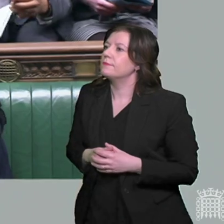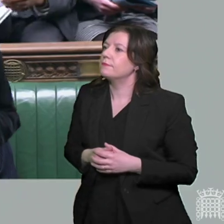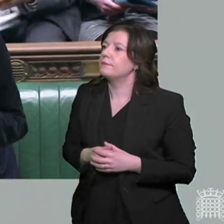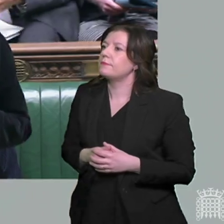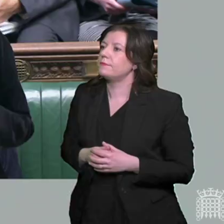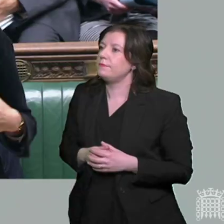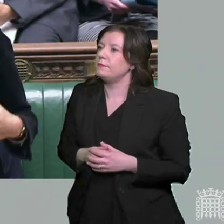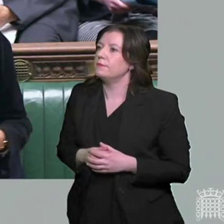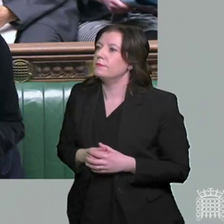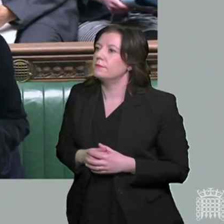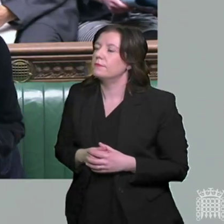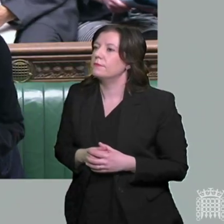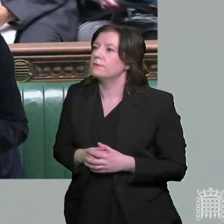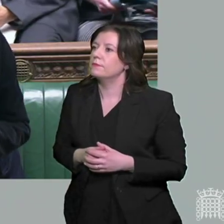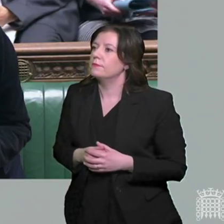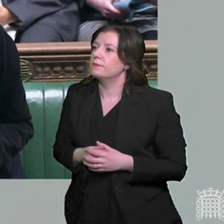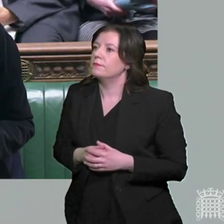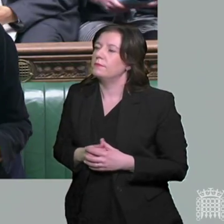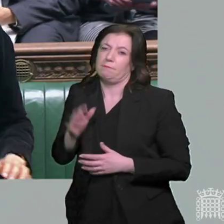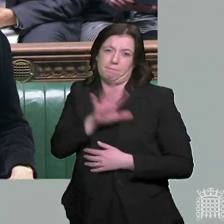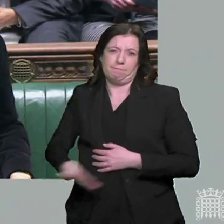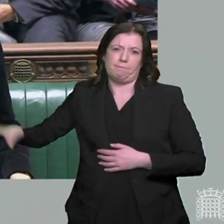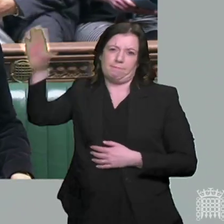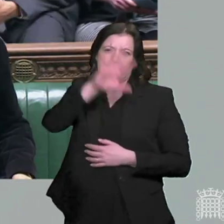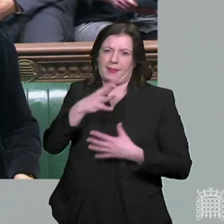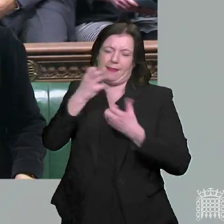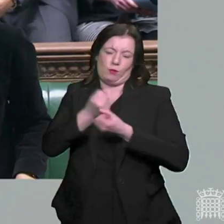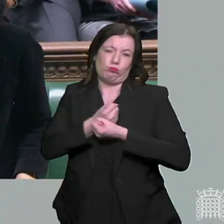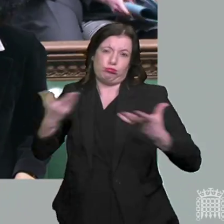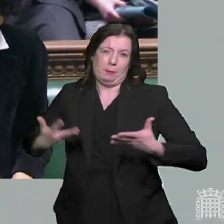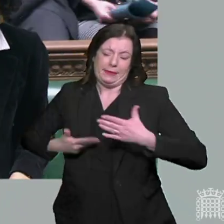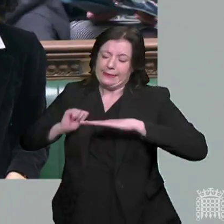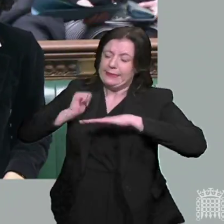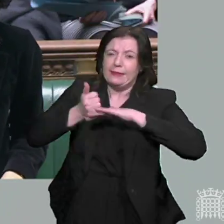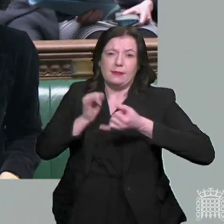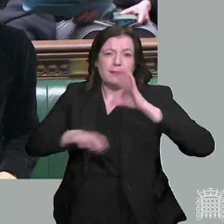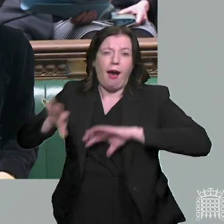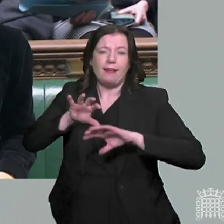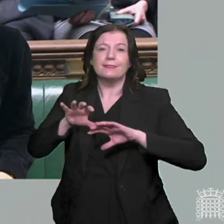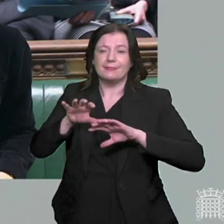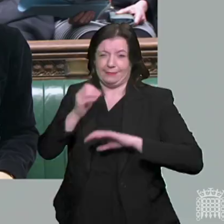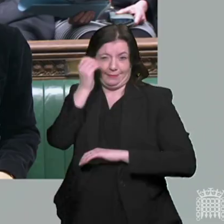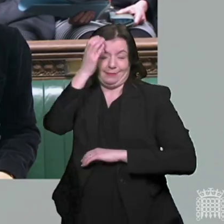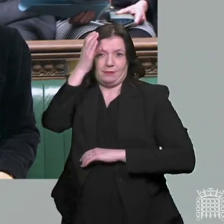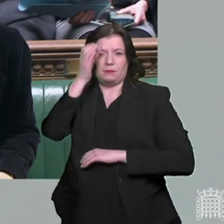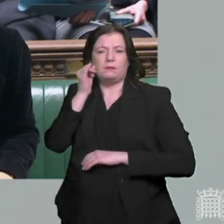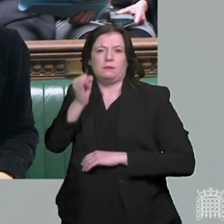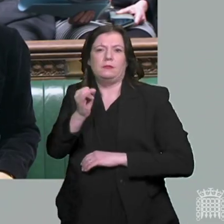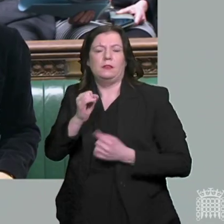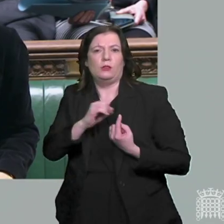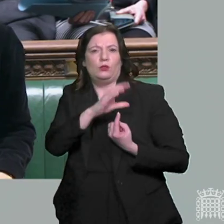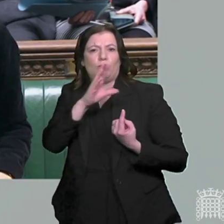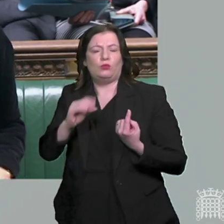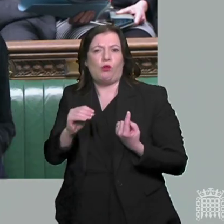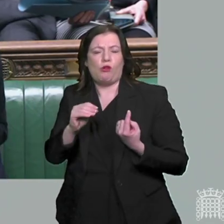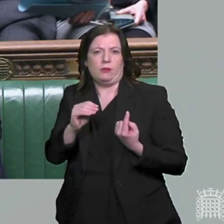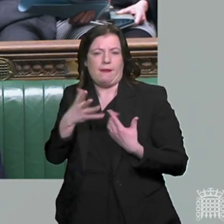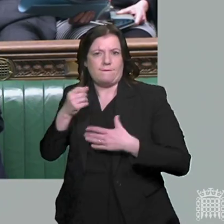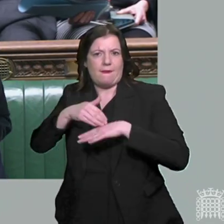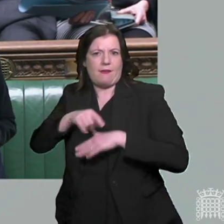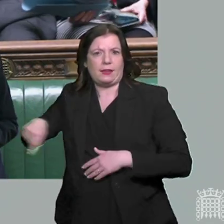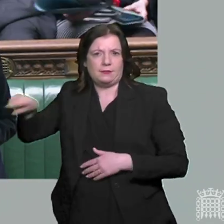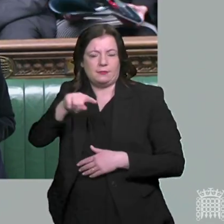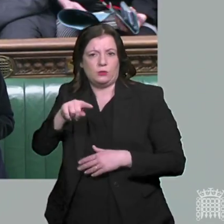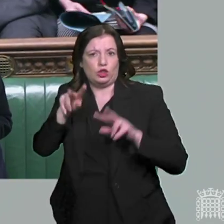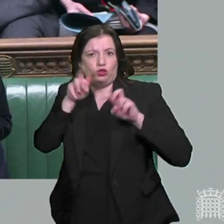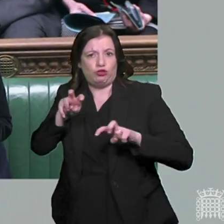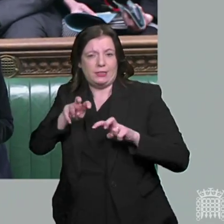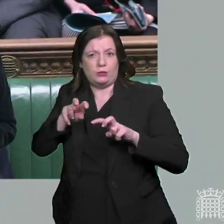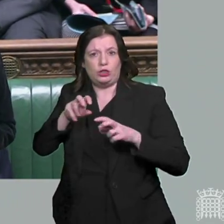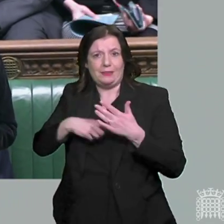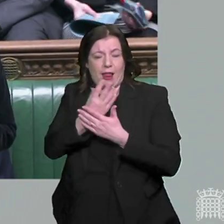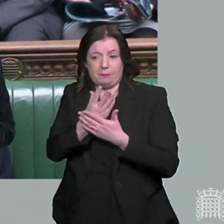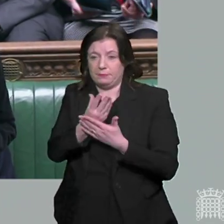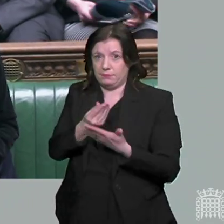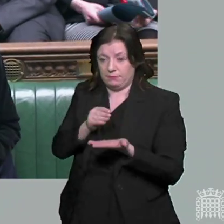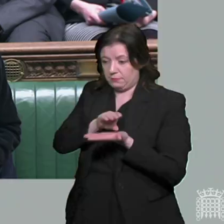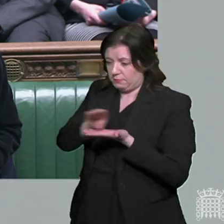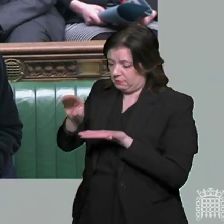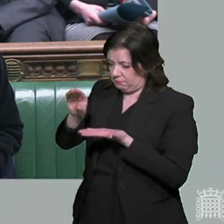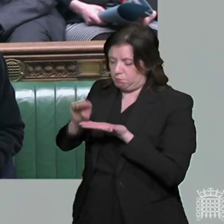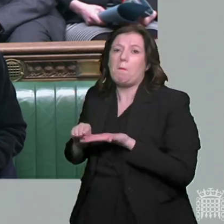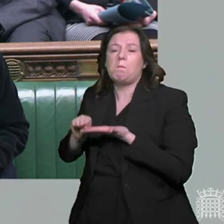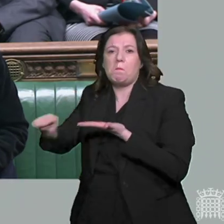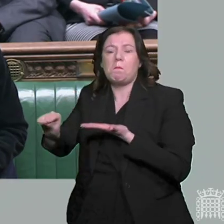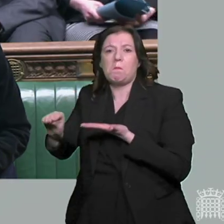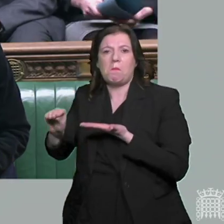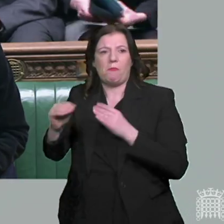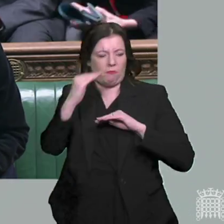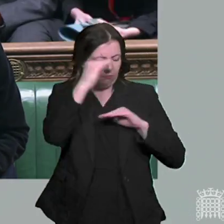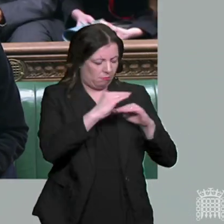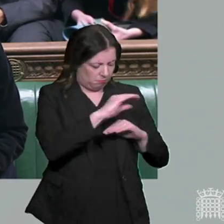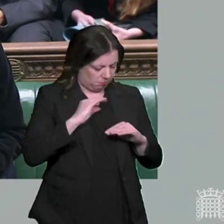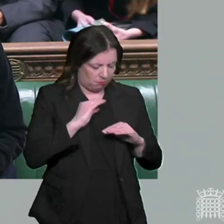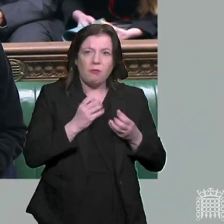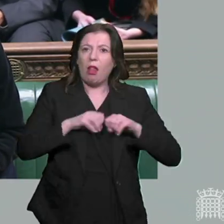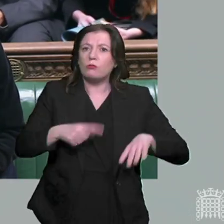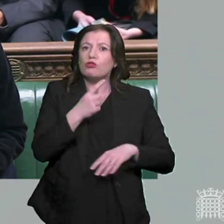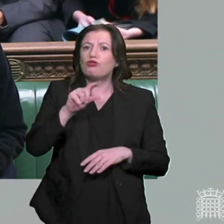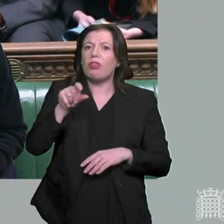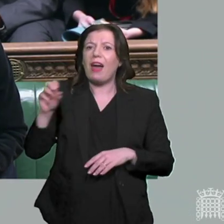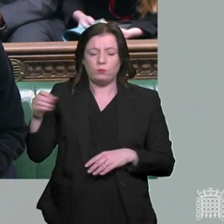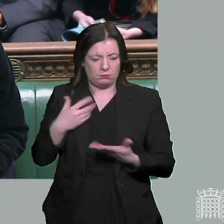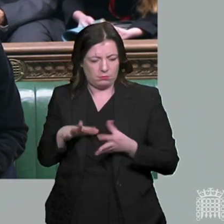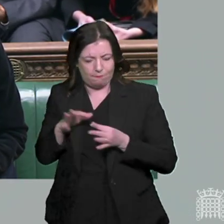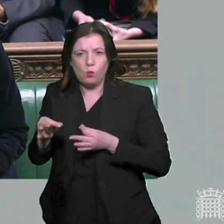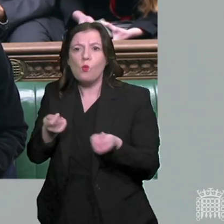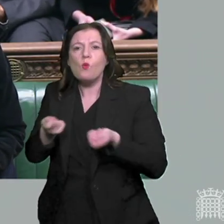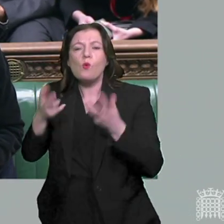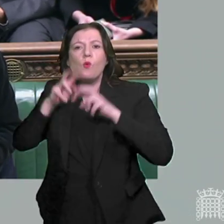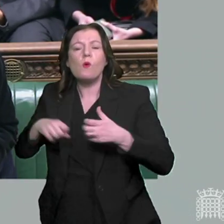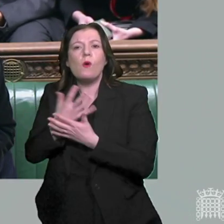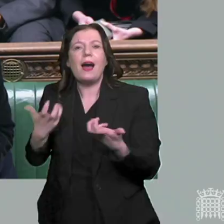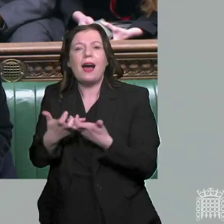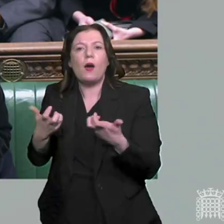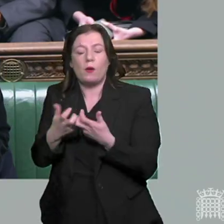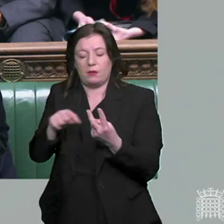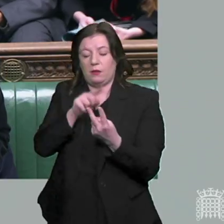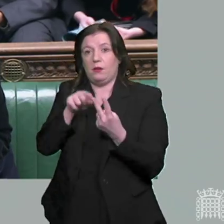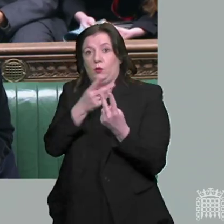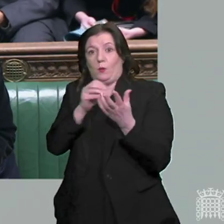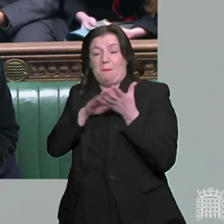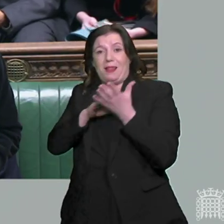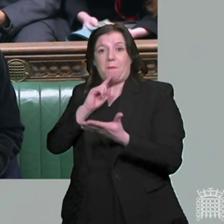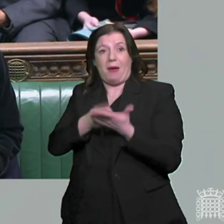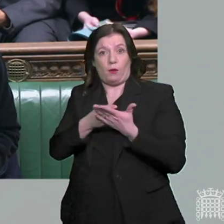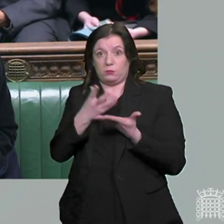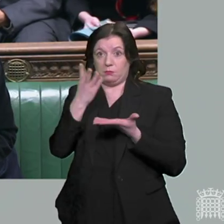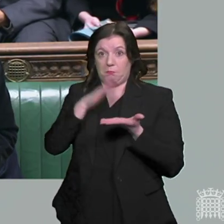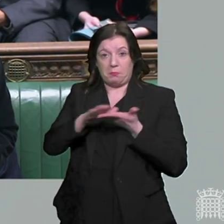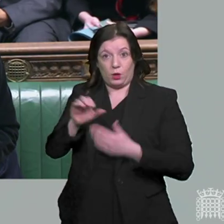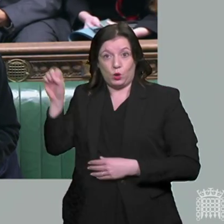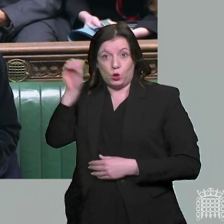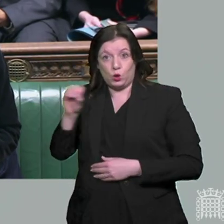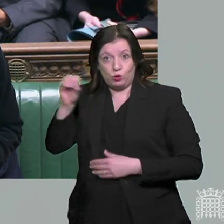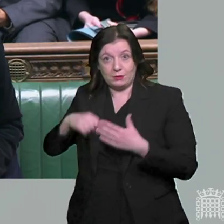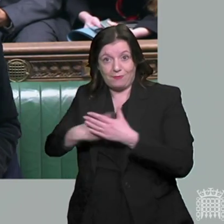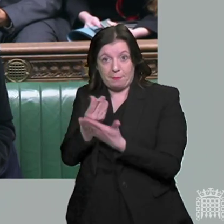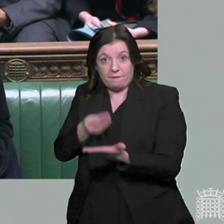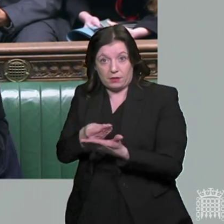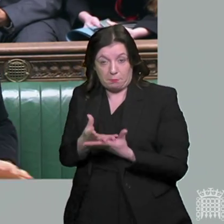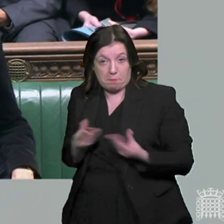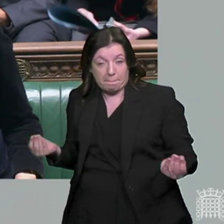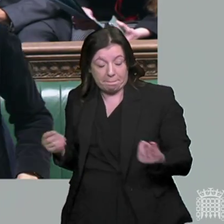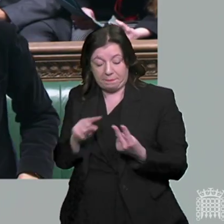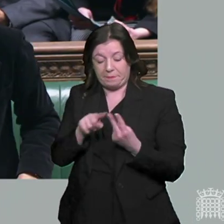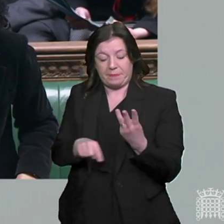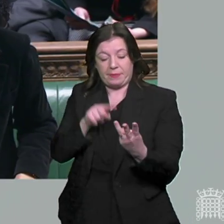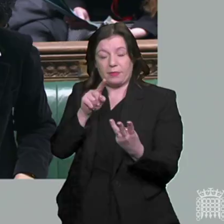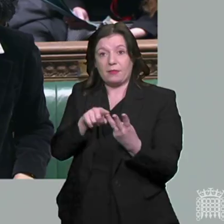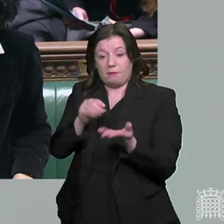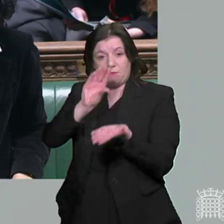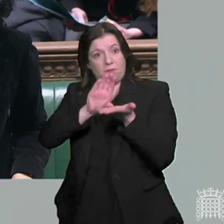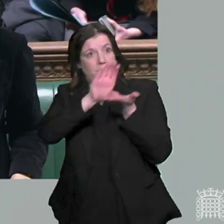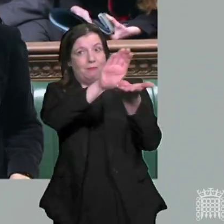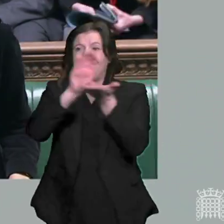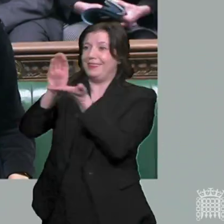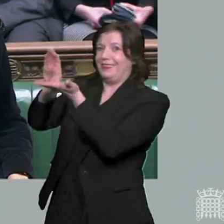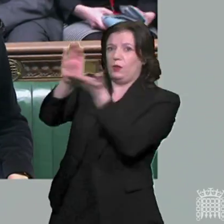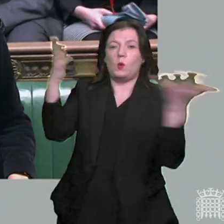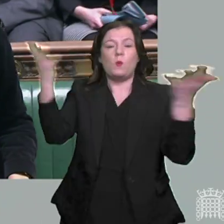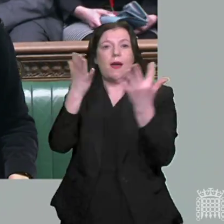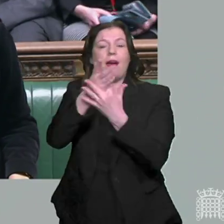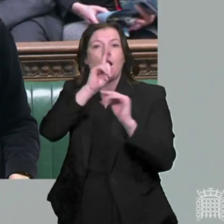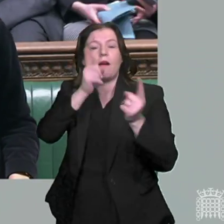Across the country, our regions are home to thousands of brilliant science start-ups and spin-outs, but they are being hit by a Tory quadruple whammy: slashing R&D tax credits, leaving with them an average of £100,000 less to spend on research a year; a £120-million cliff-edge loss of European regional development funding; lack of access to capital—the UK has